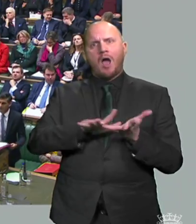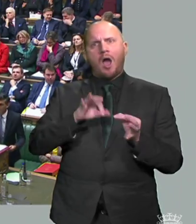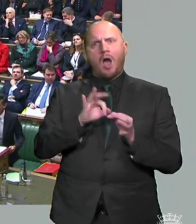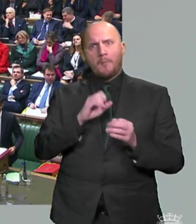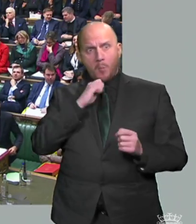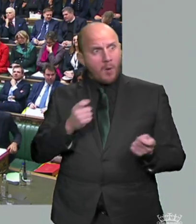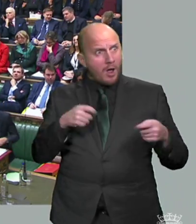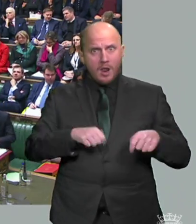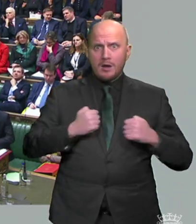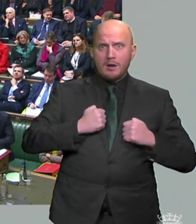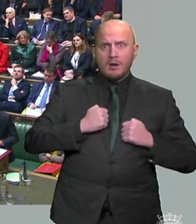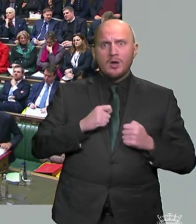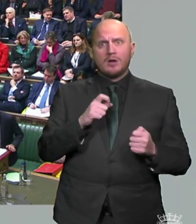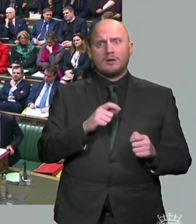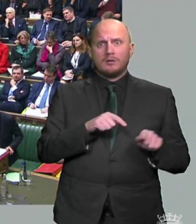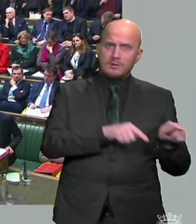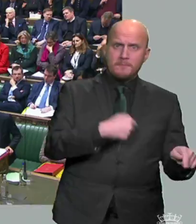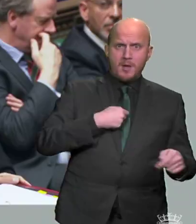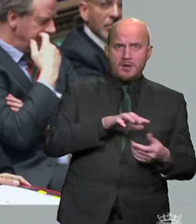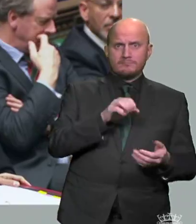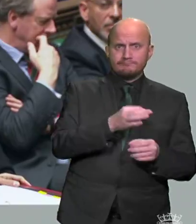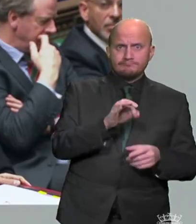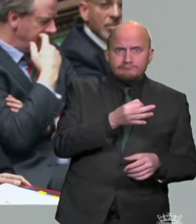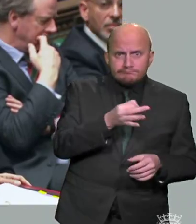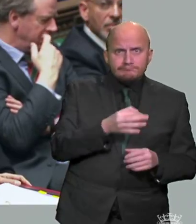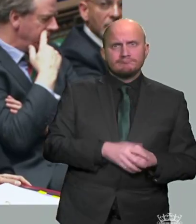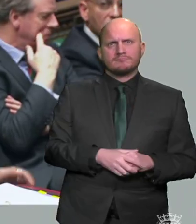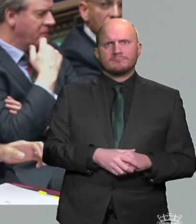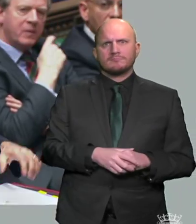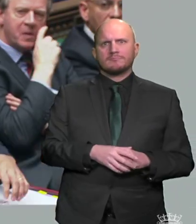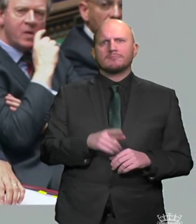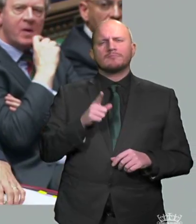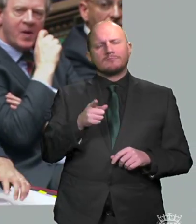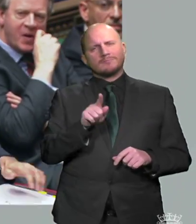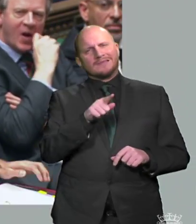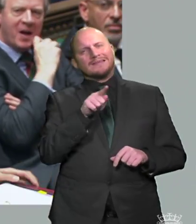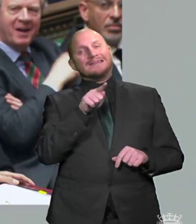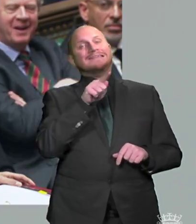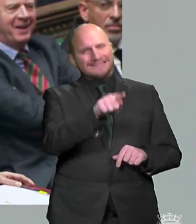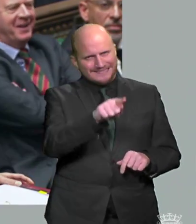My honourable Friend is a fantastic champion for Cheadle in Greater Manchester.